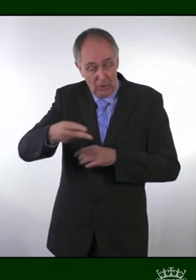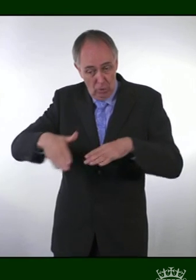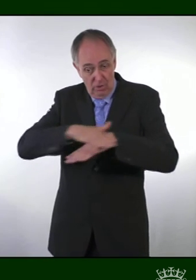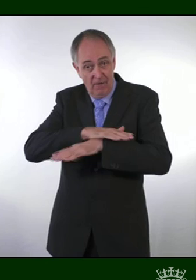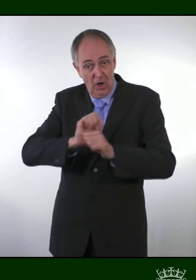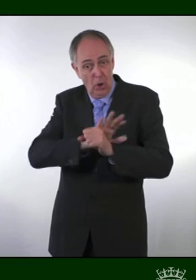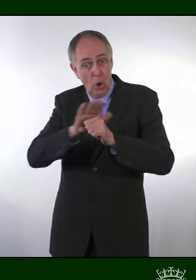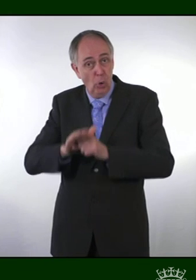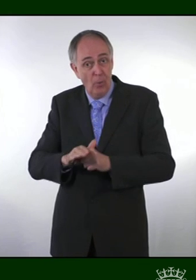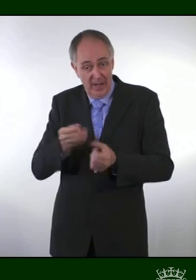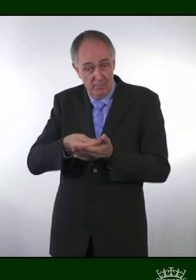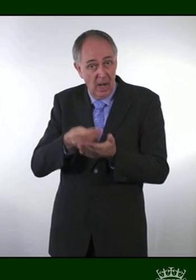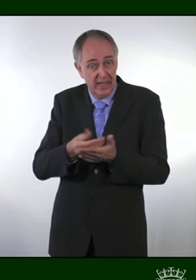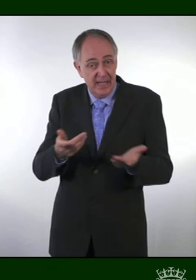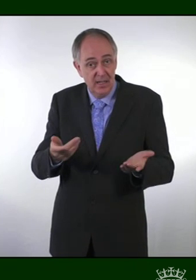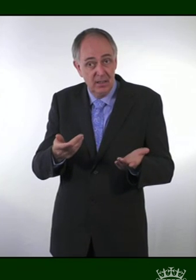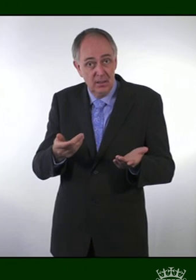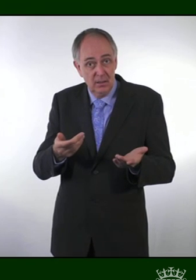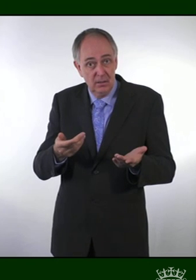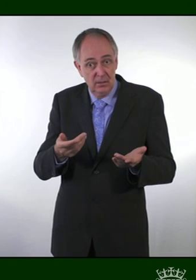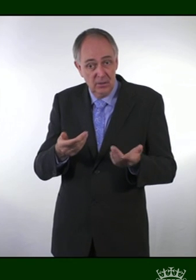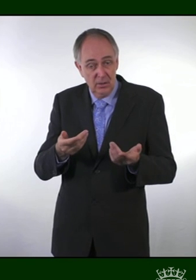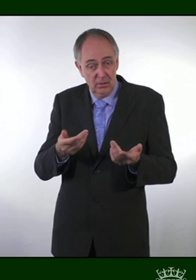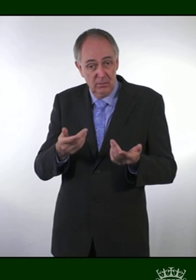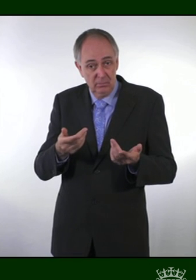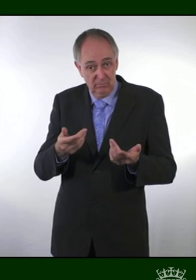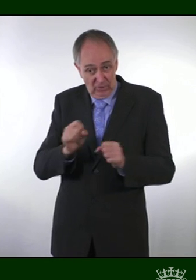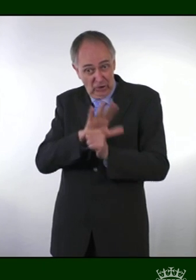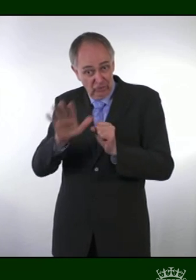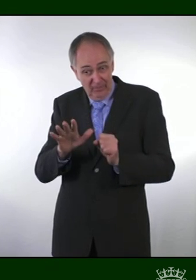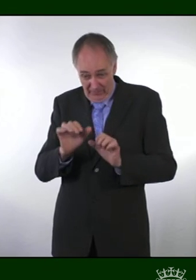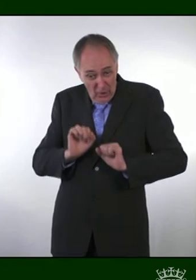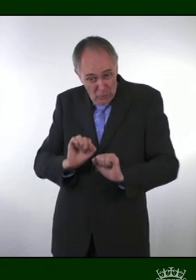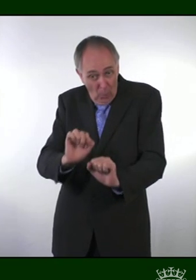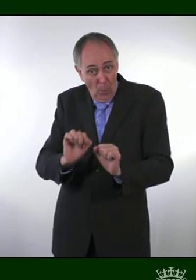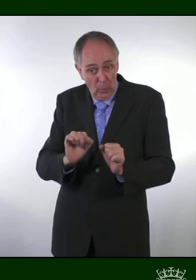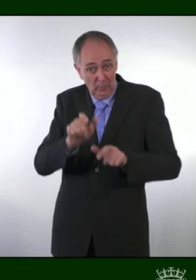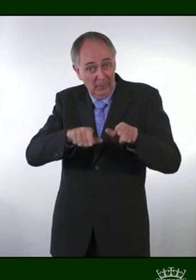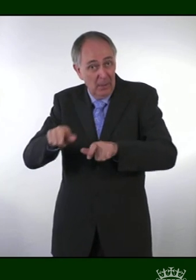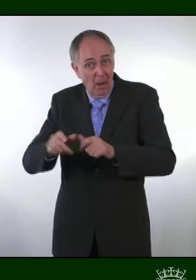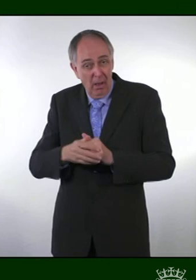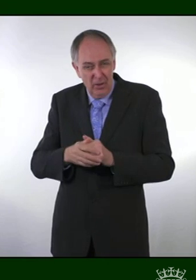These are the Prime Minister’s own council leaders. He must have known about this problem for months.